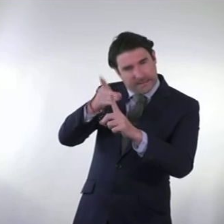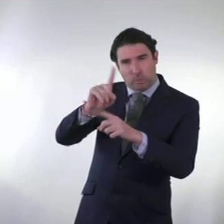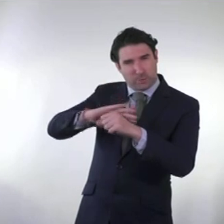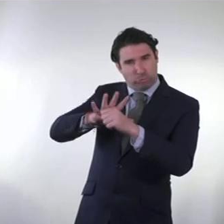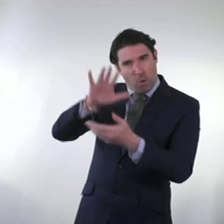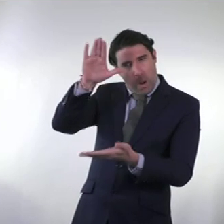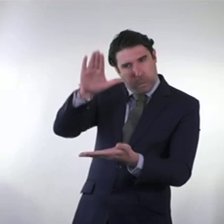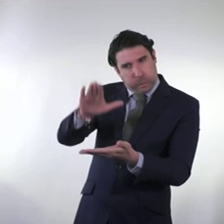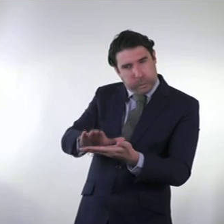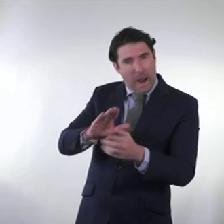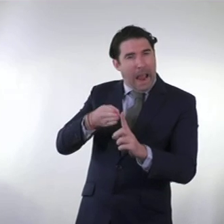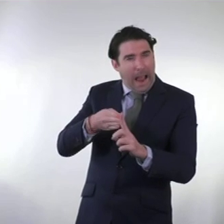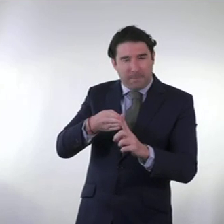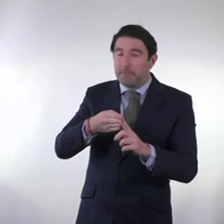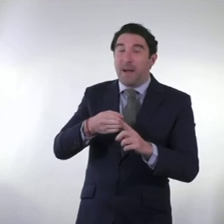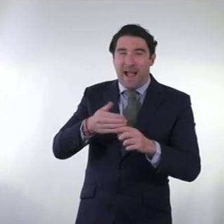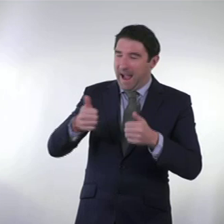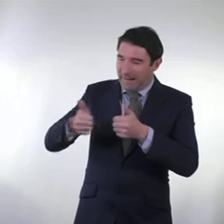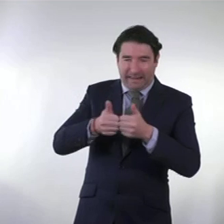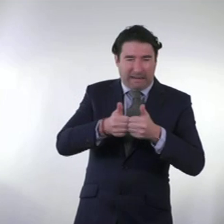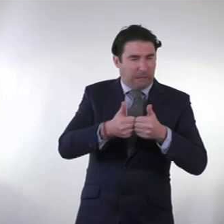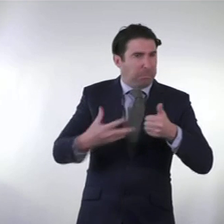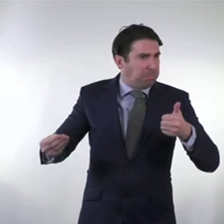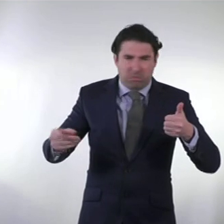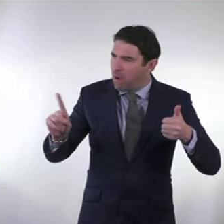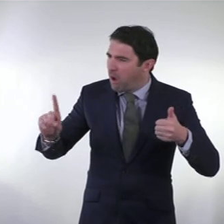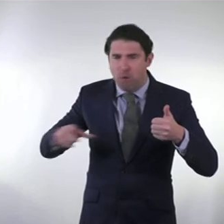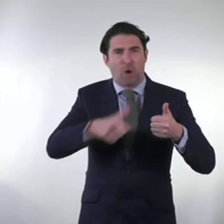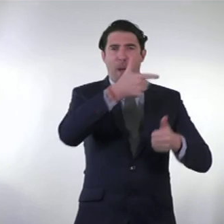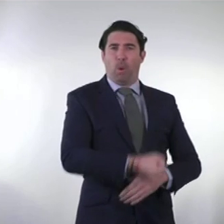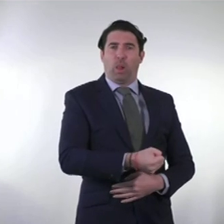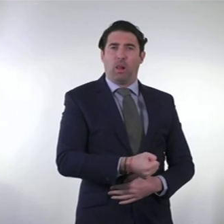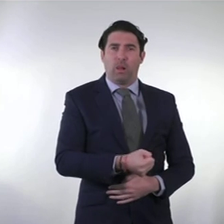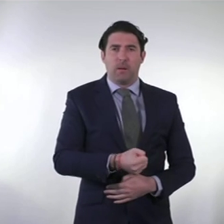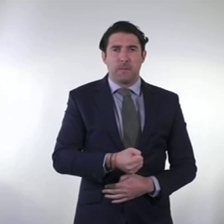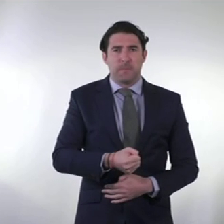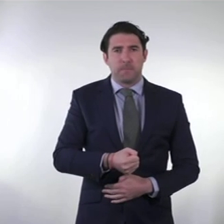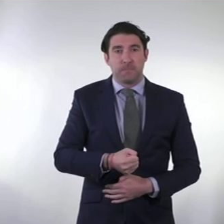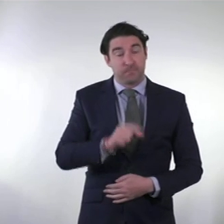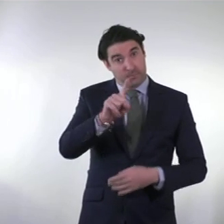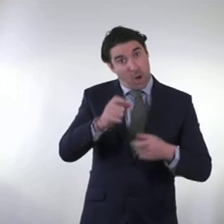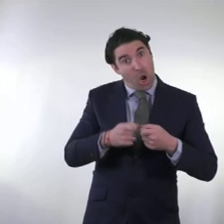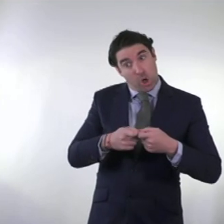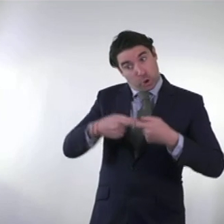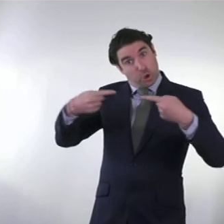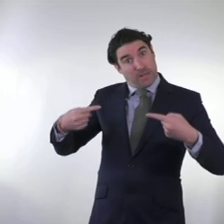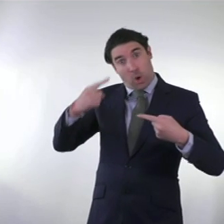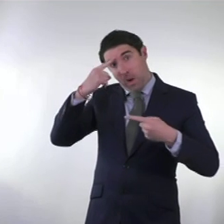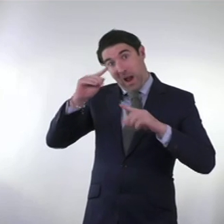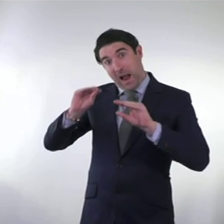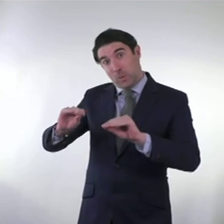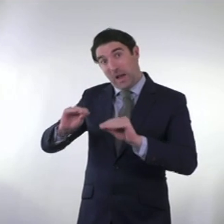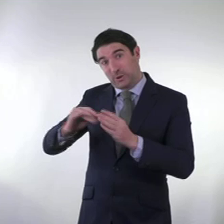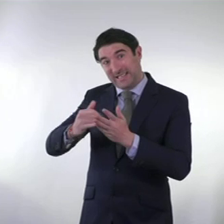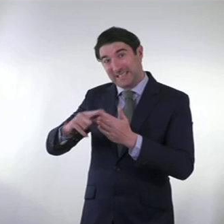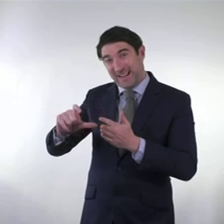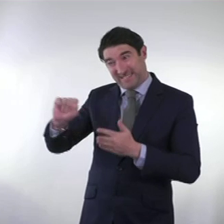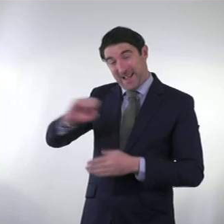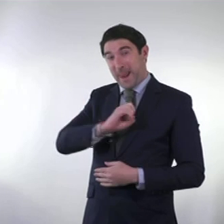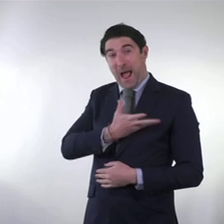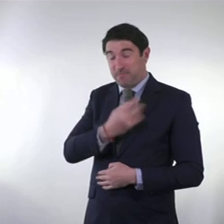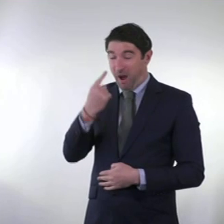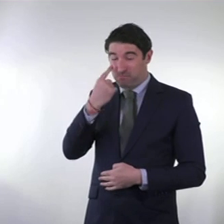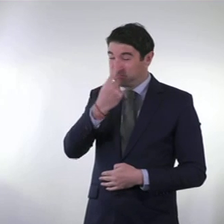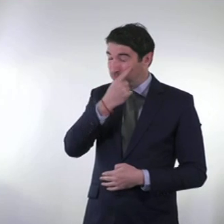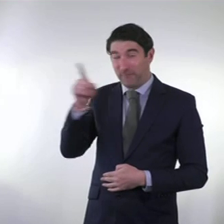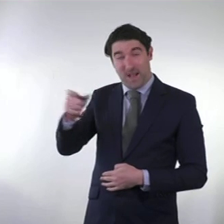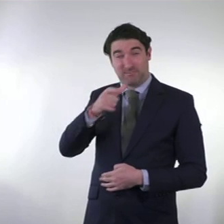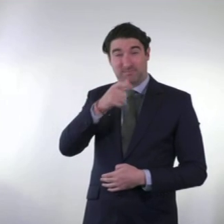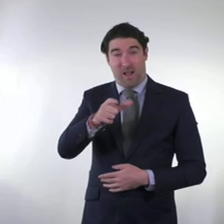I must repeat it: it was the hon. Member for Stretford and Urmston , the shadow Education Secretary, who really revealed what Labour is all about.